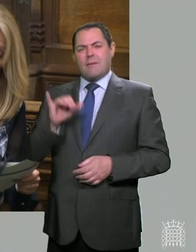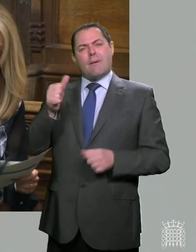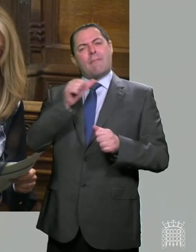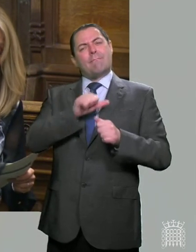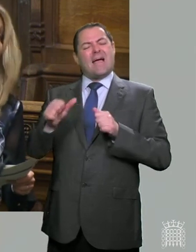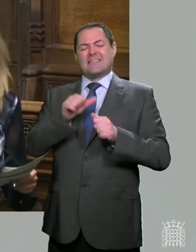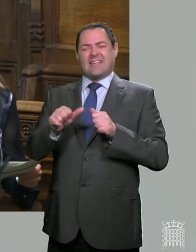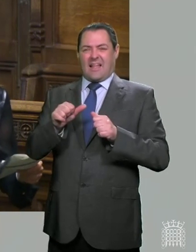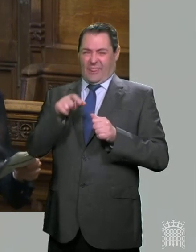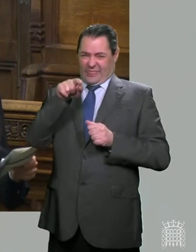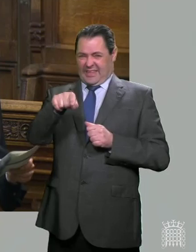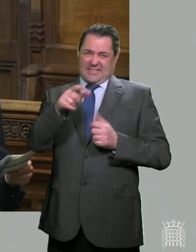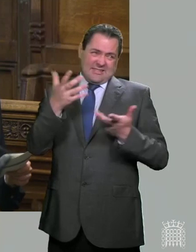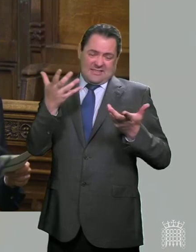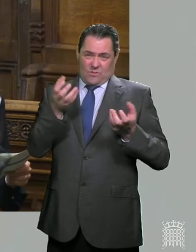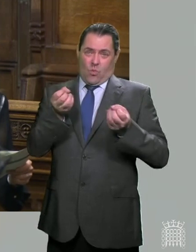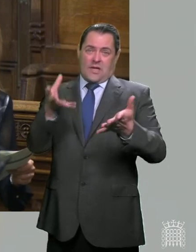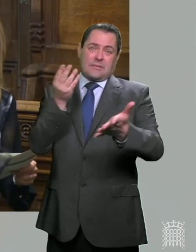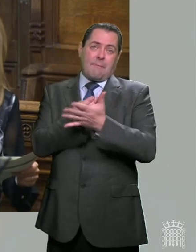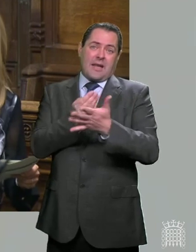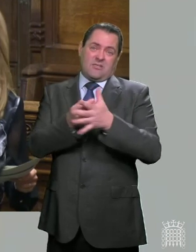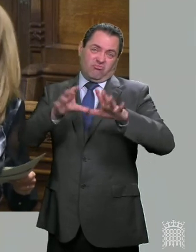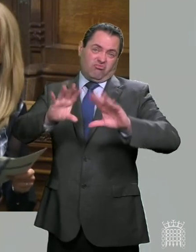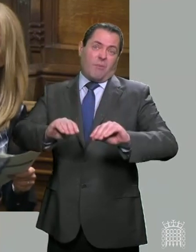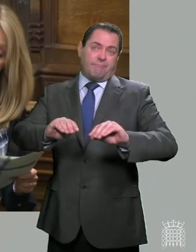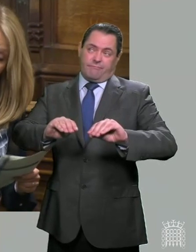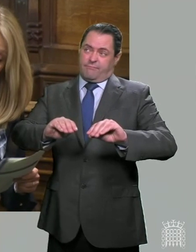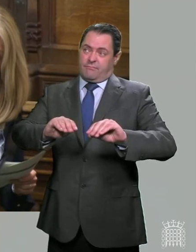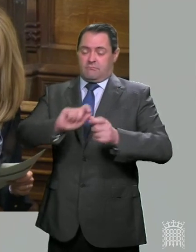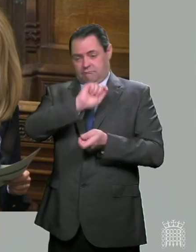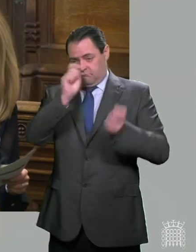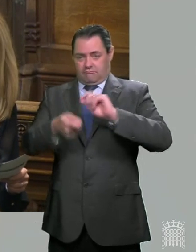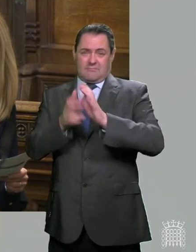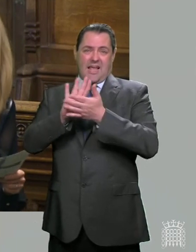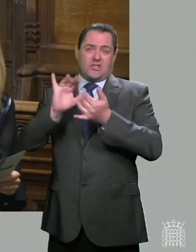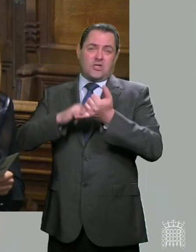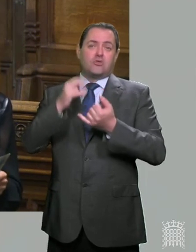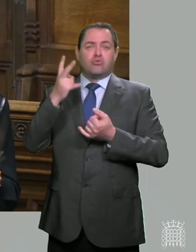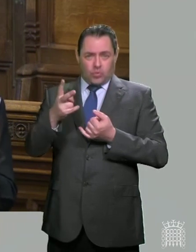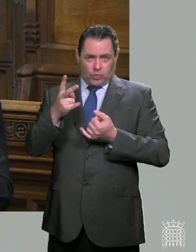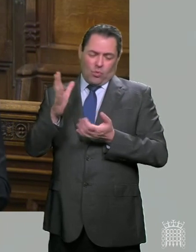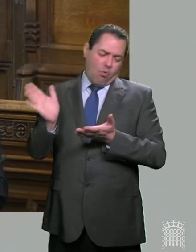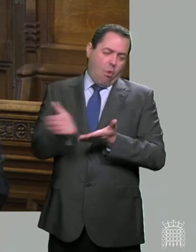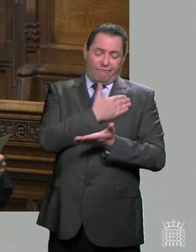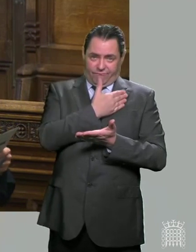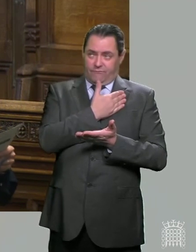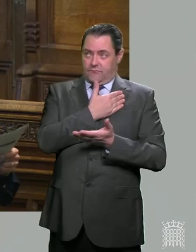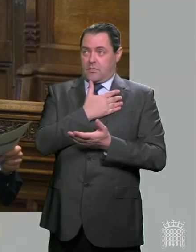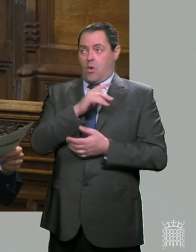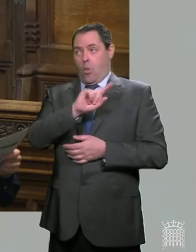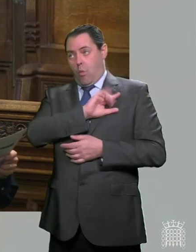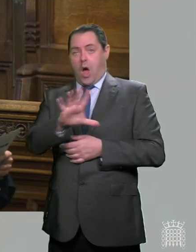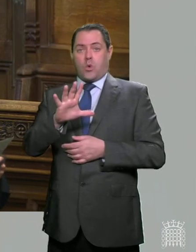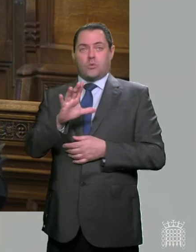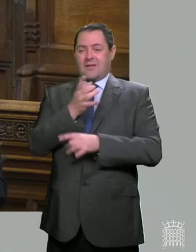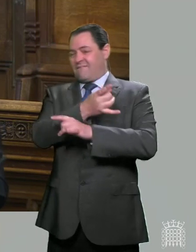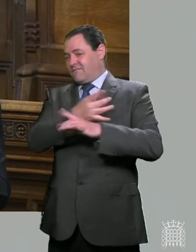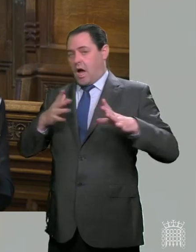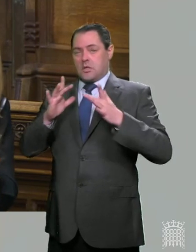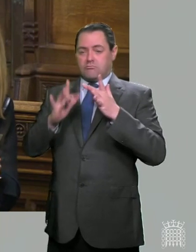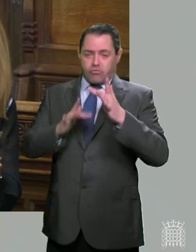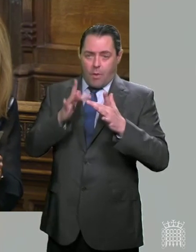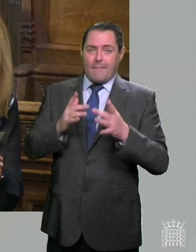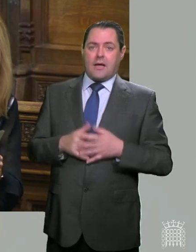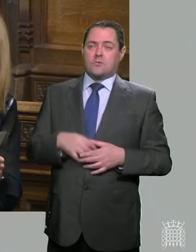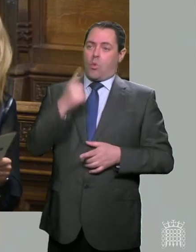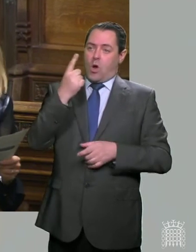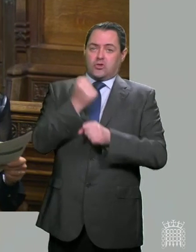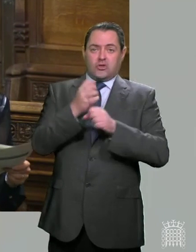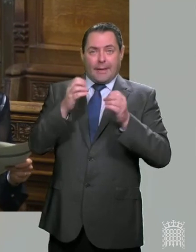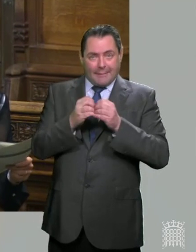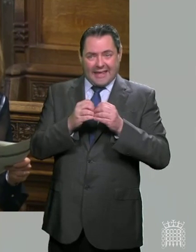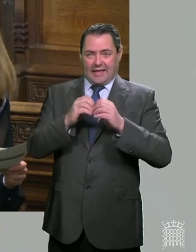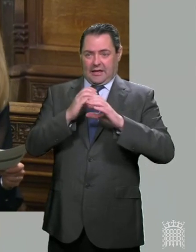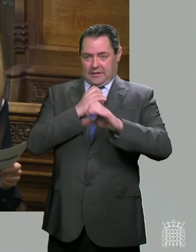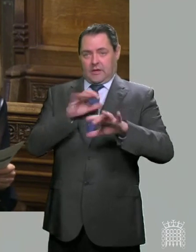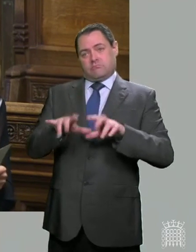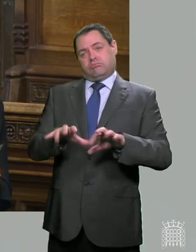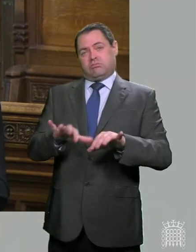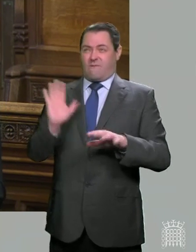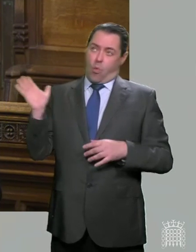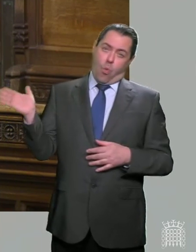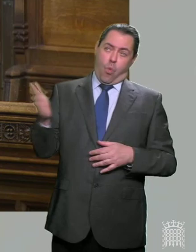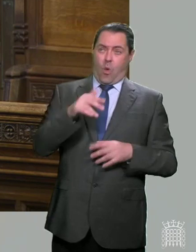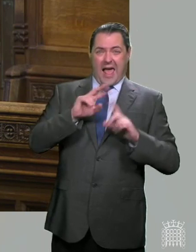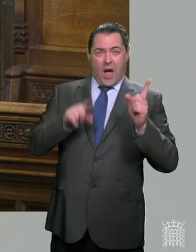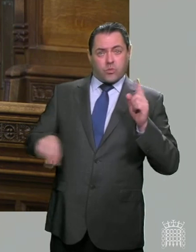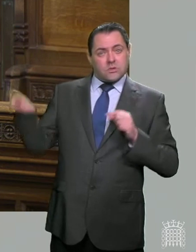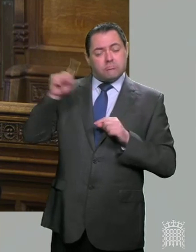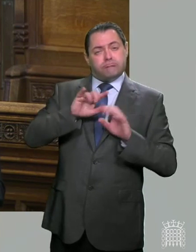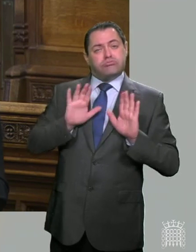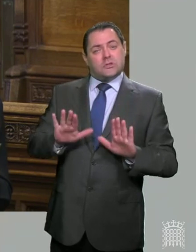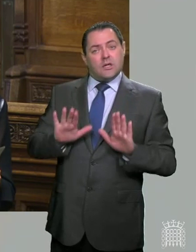Would it not be better to put this white-elephant project out of its misery and get rid of High Speed 2, and instead deliver high-speed broadband—reliable 1 gigabit capability—at a fraction of the cost to every household?